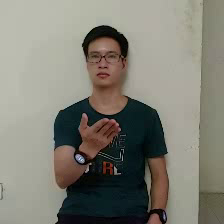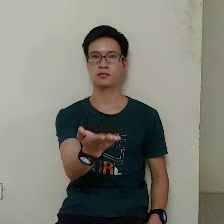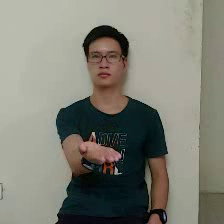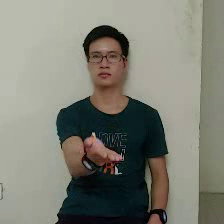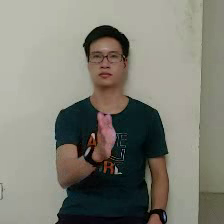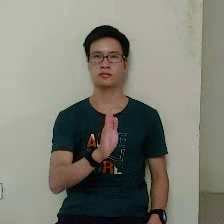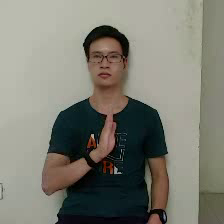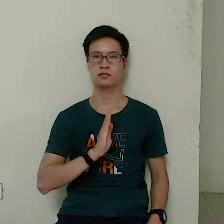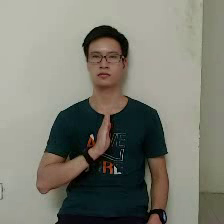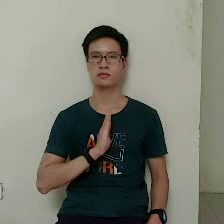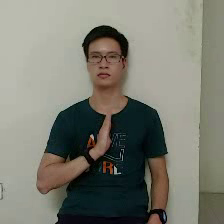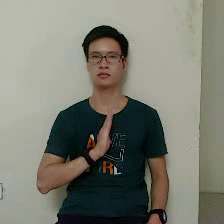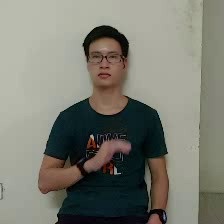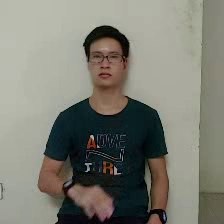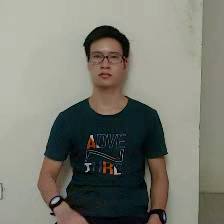Xin phép